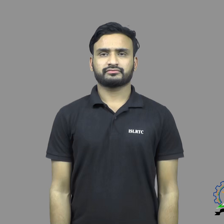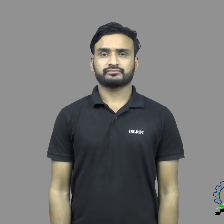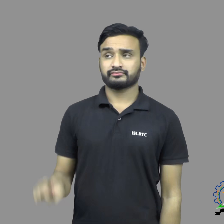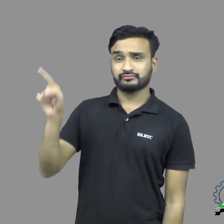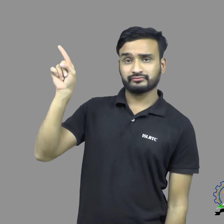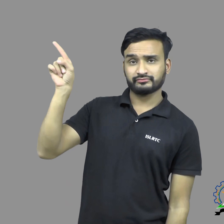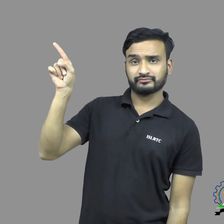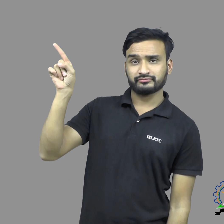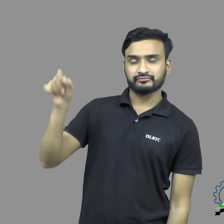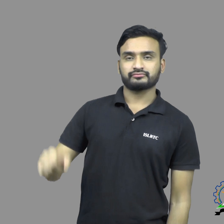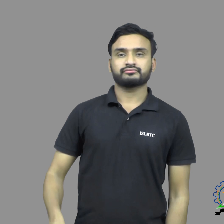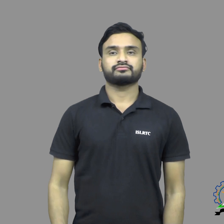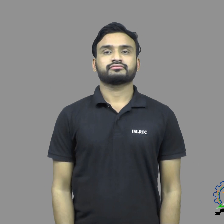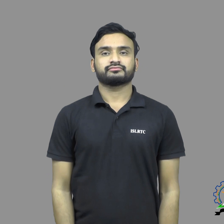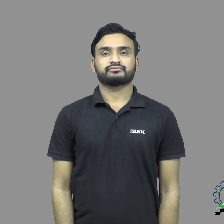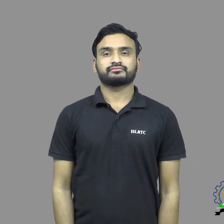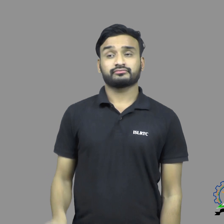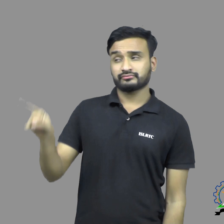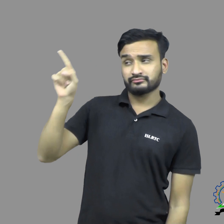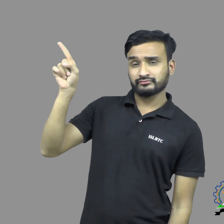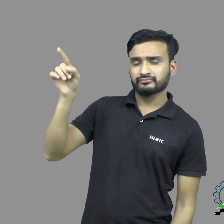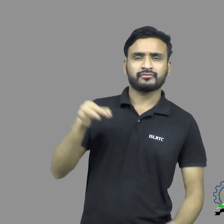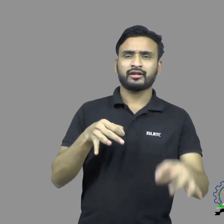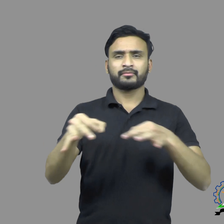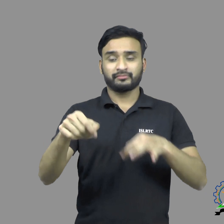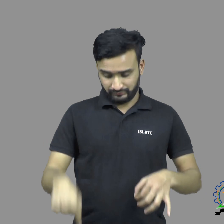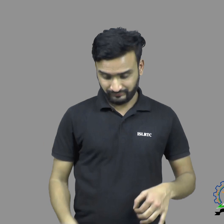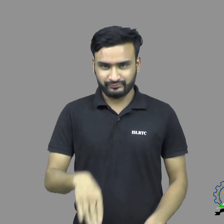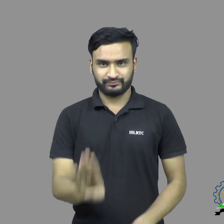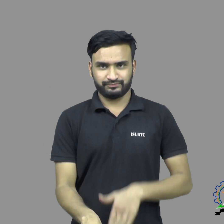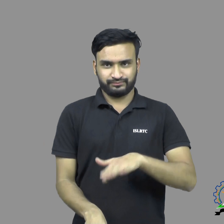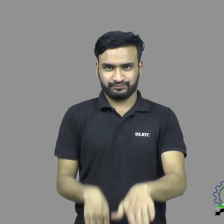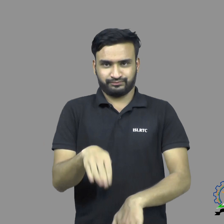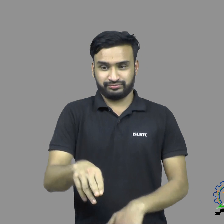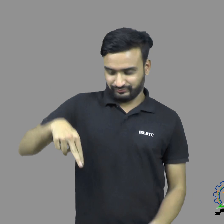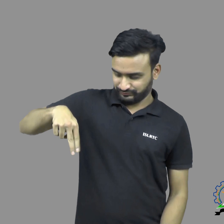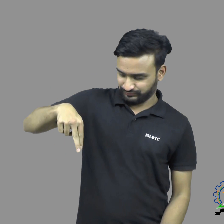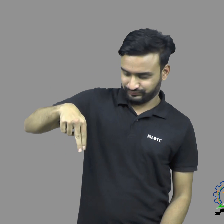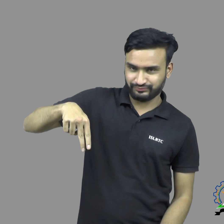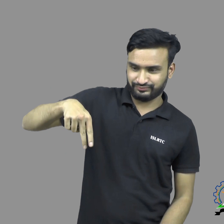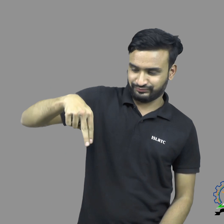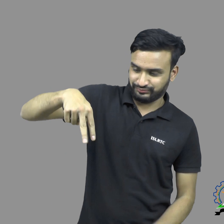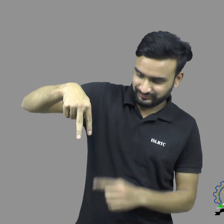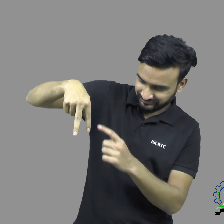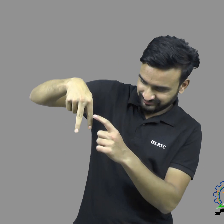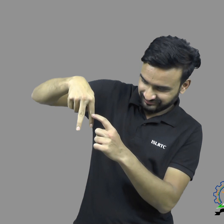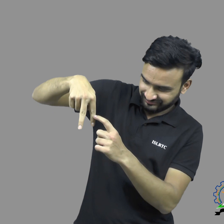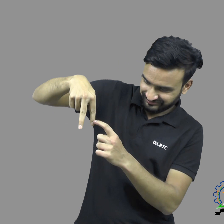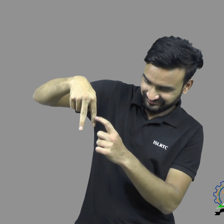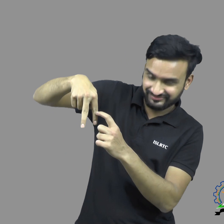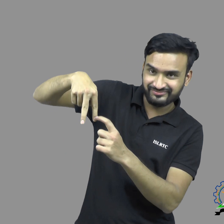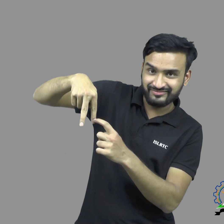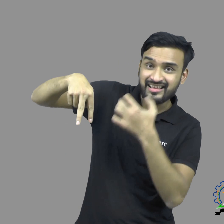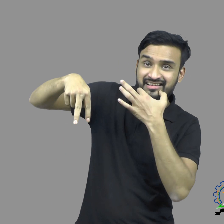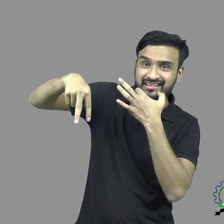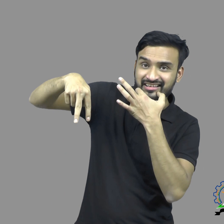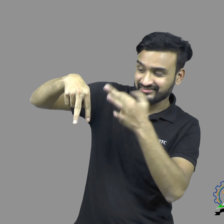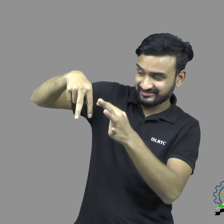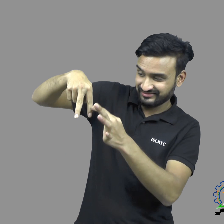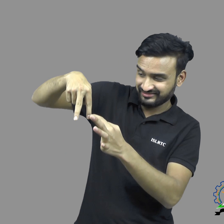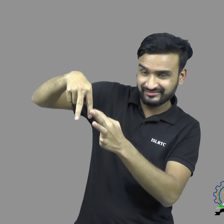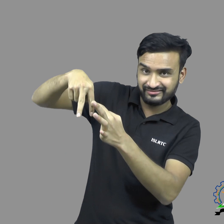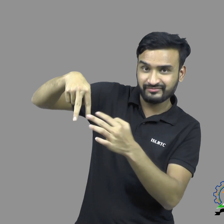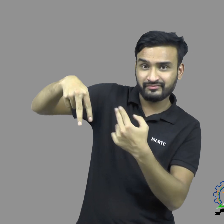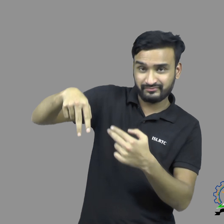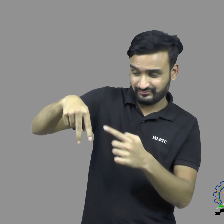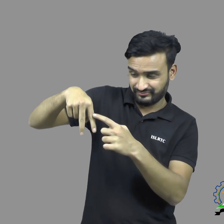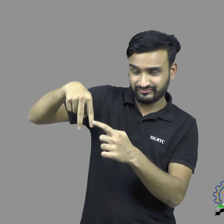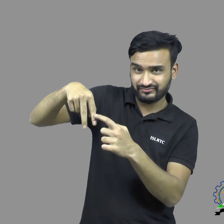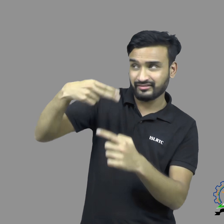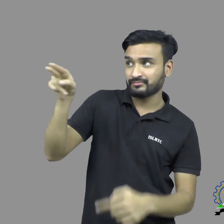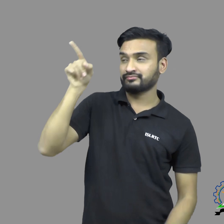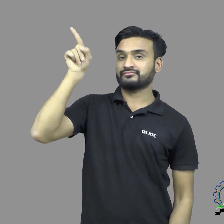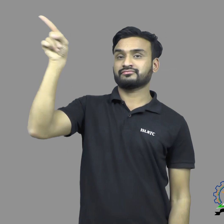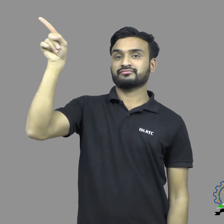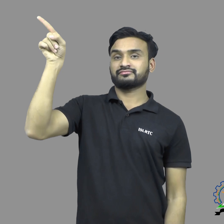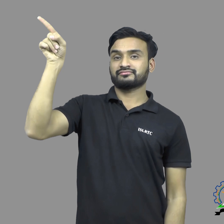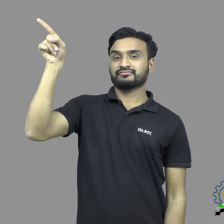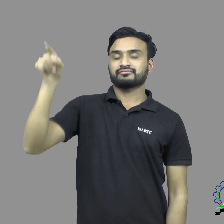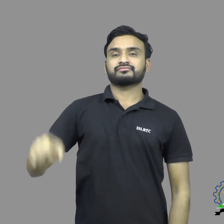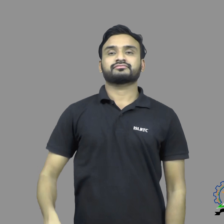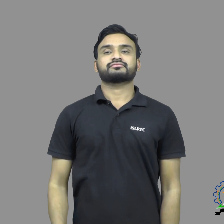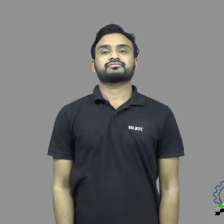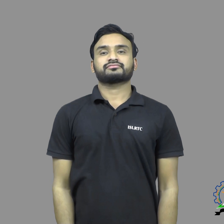Fibula